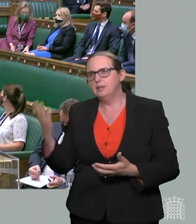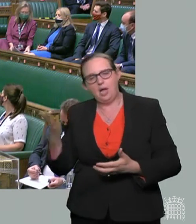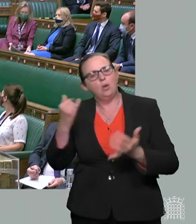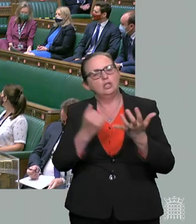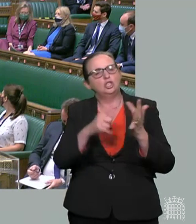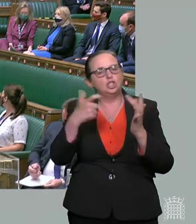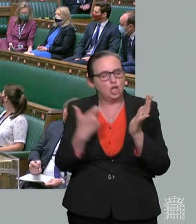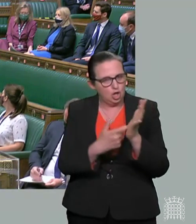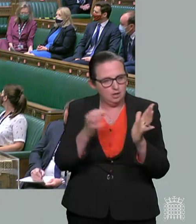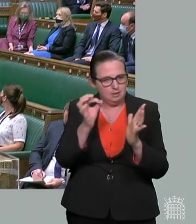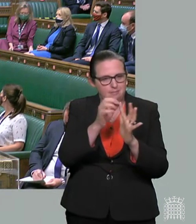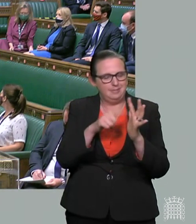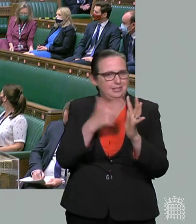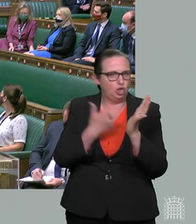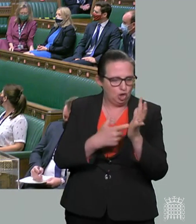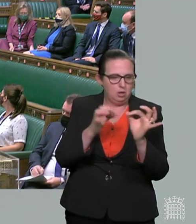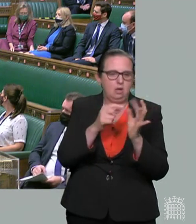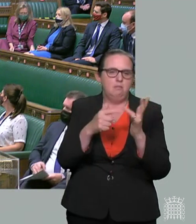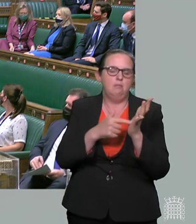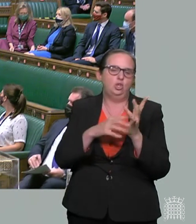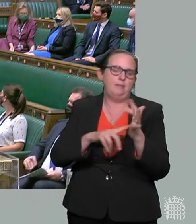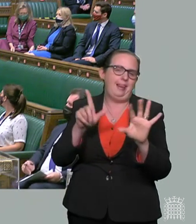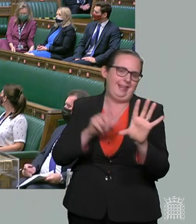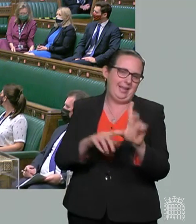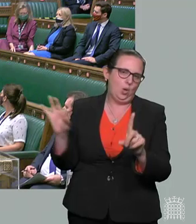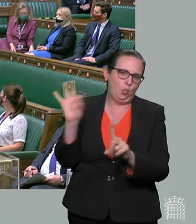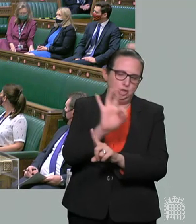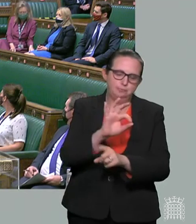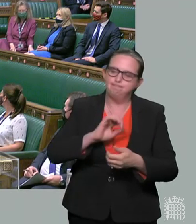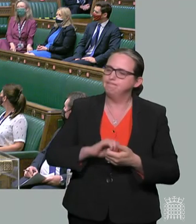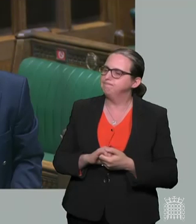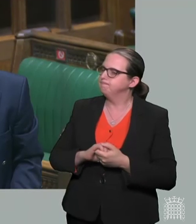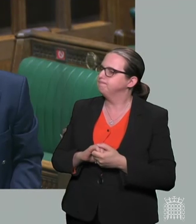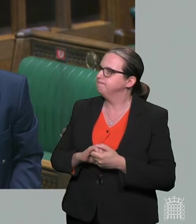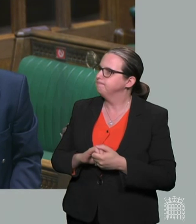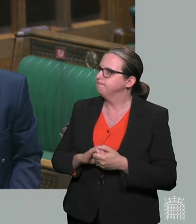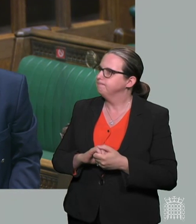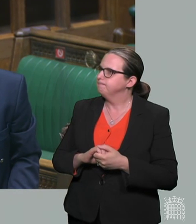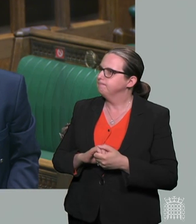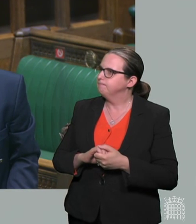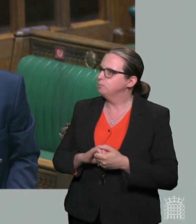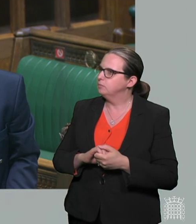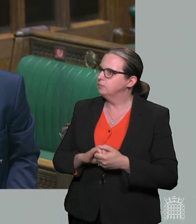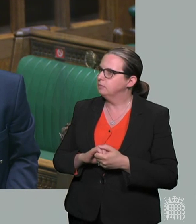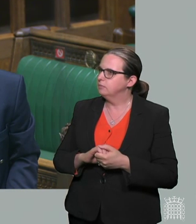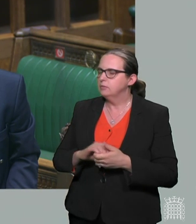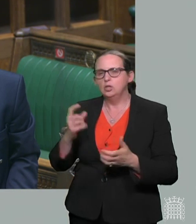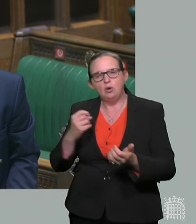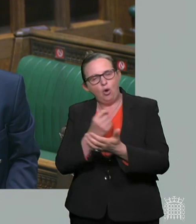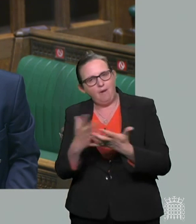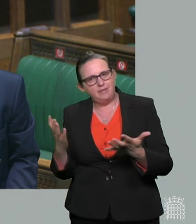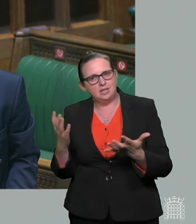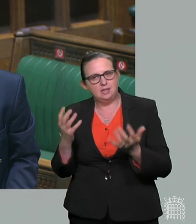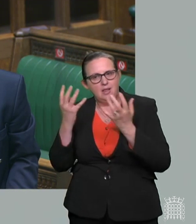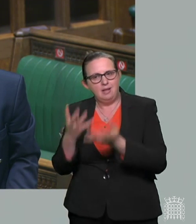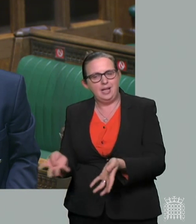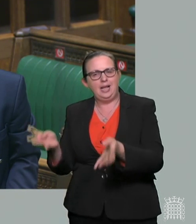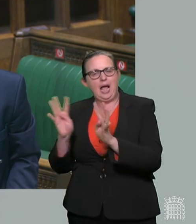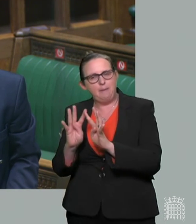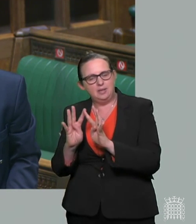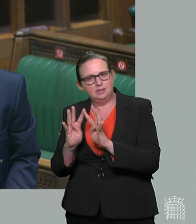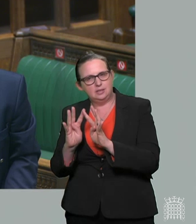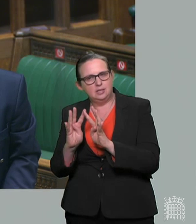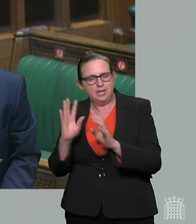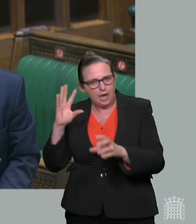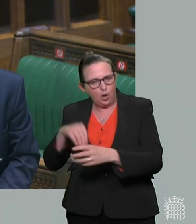It should be obvious that the Cabinet is as inclusive as the English football team, and I think that some of these criticisms are misplaced.